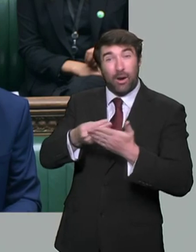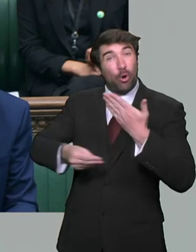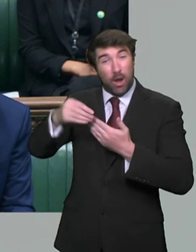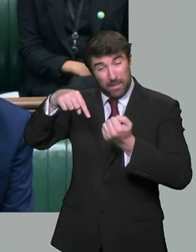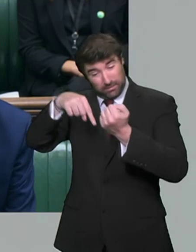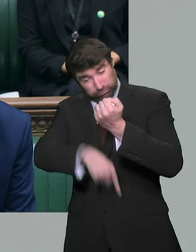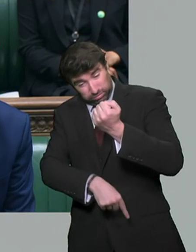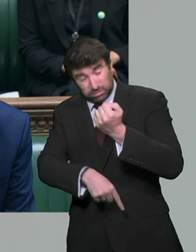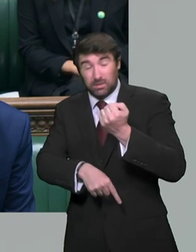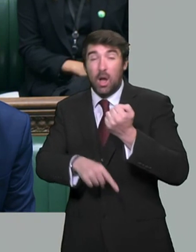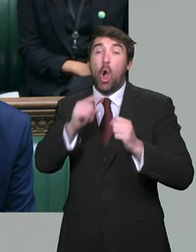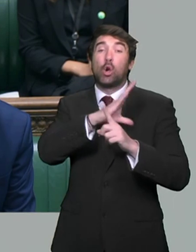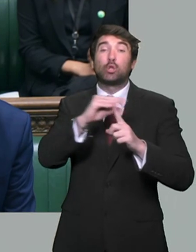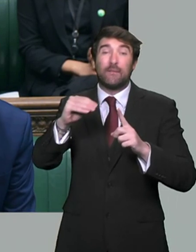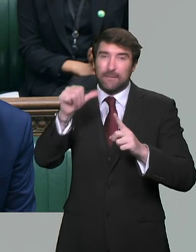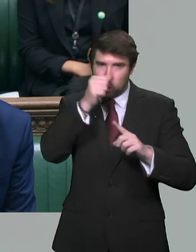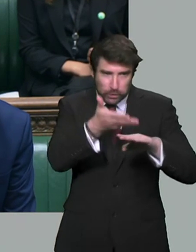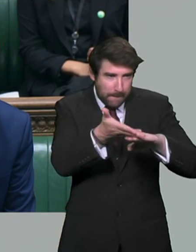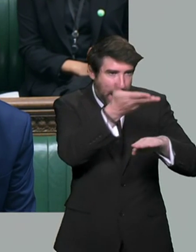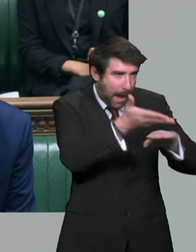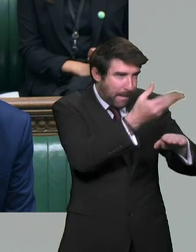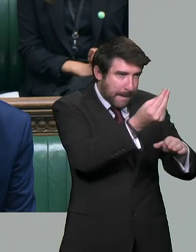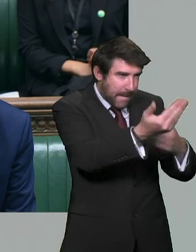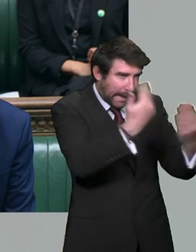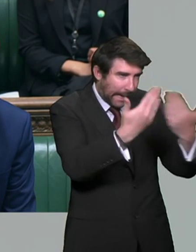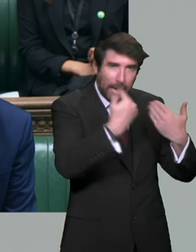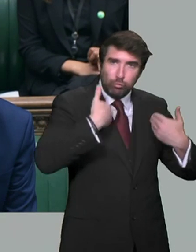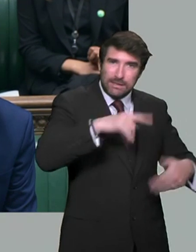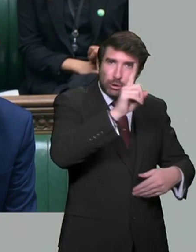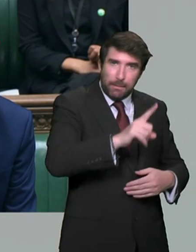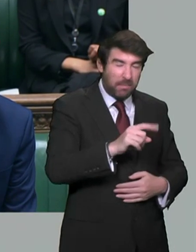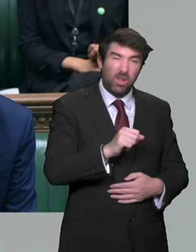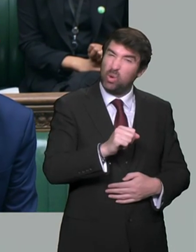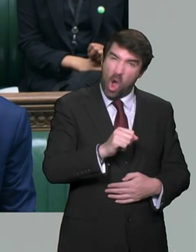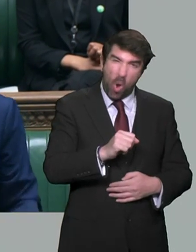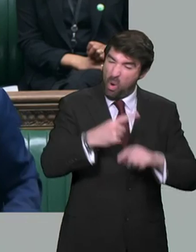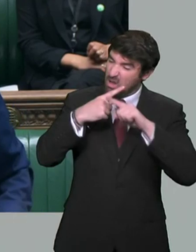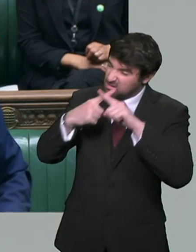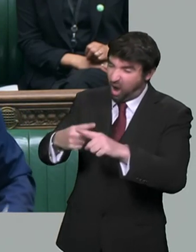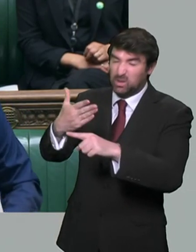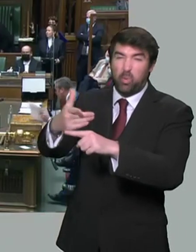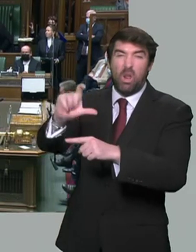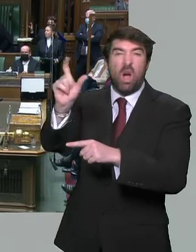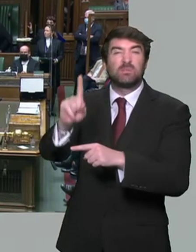Is this not the same old Tory party, always putting their rich mates and donors before working people?